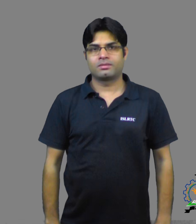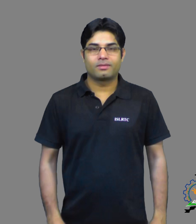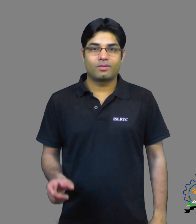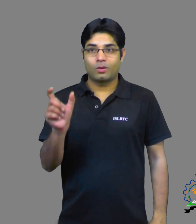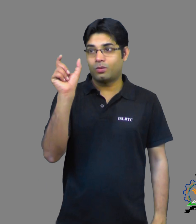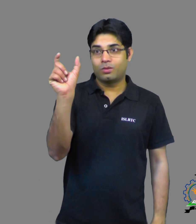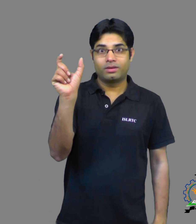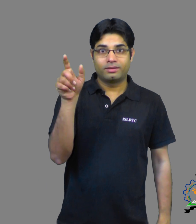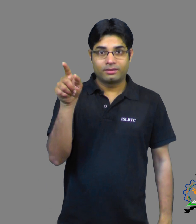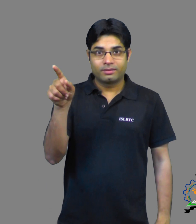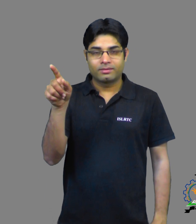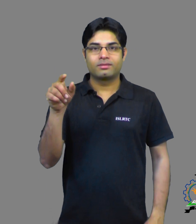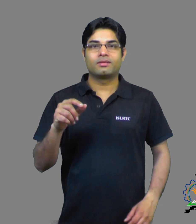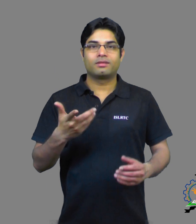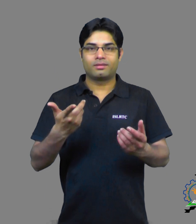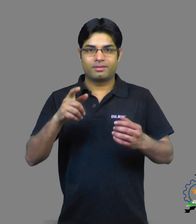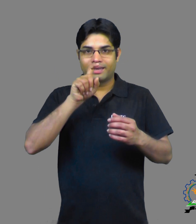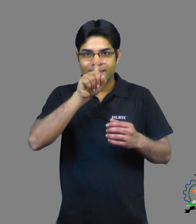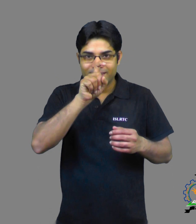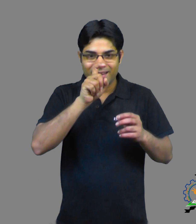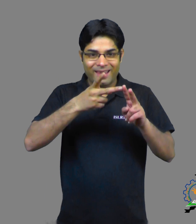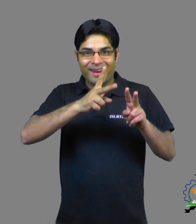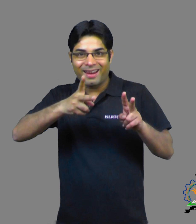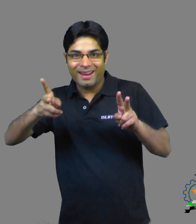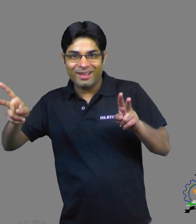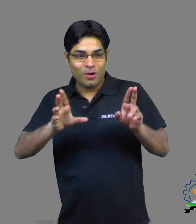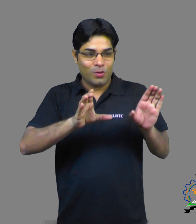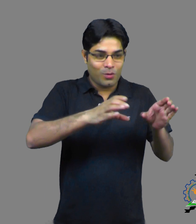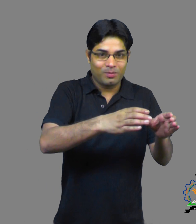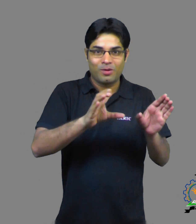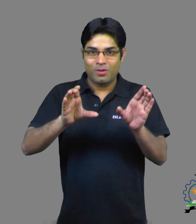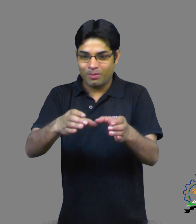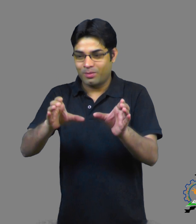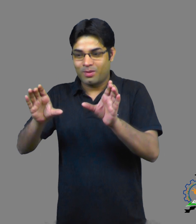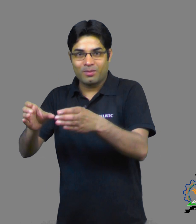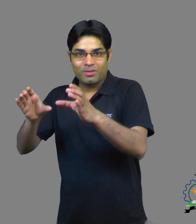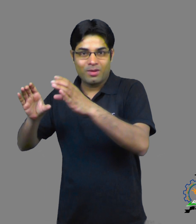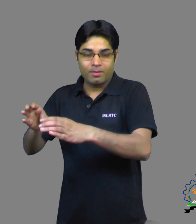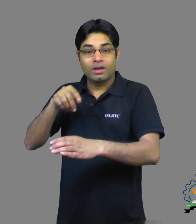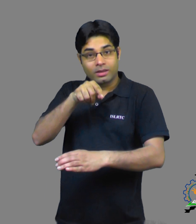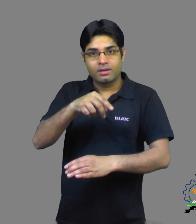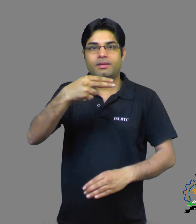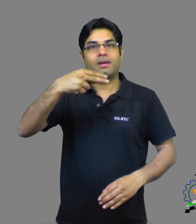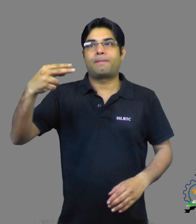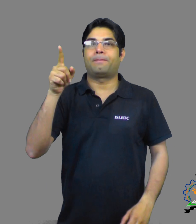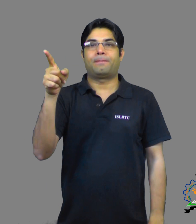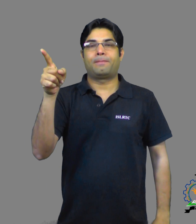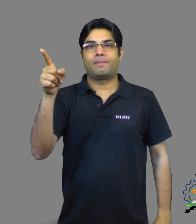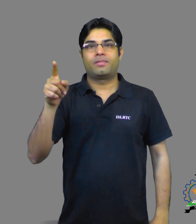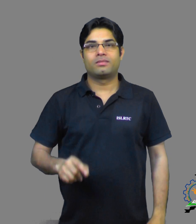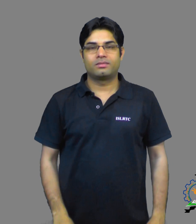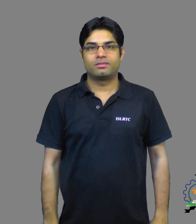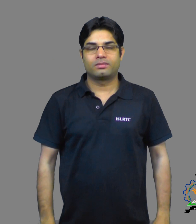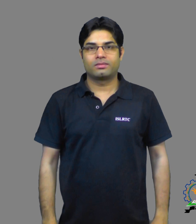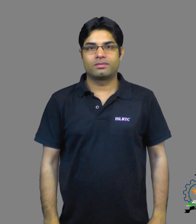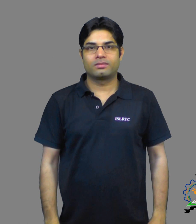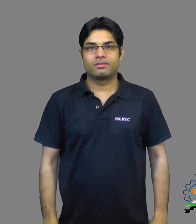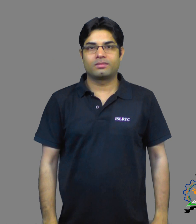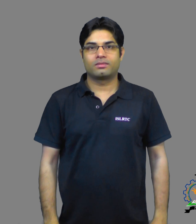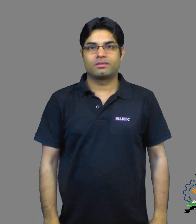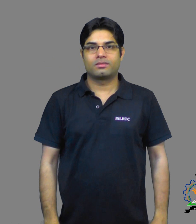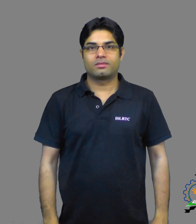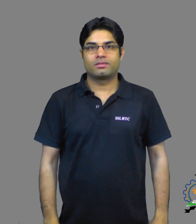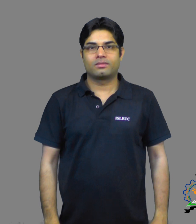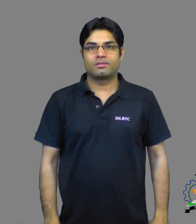Breeds of Poultry